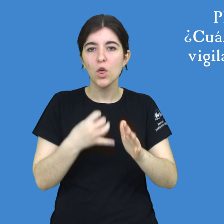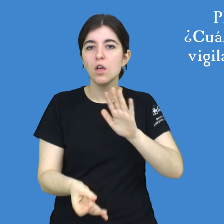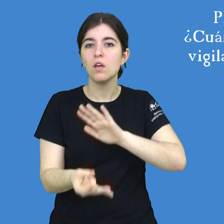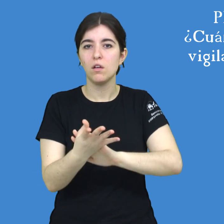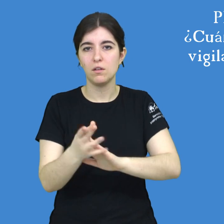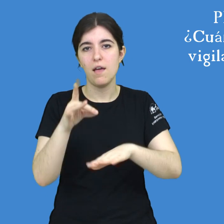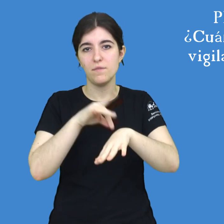crear